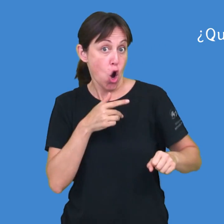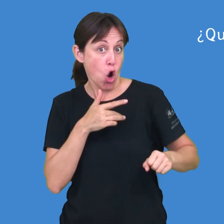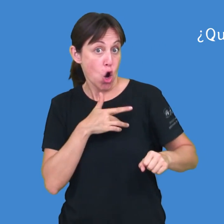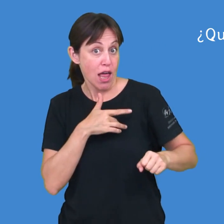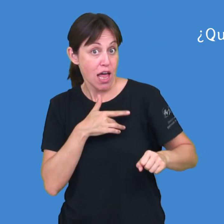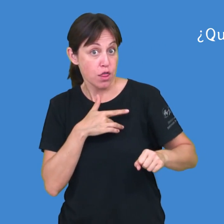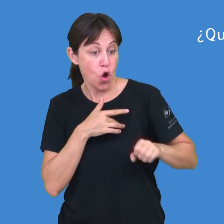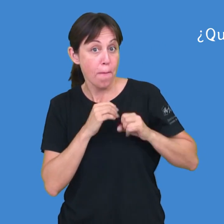corazón